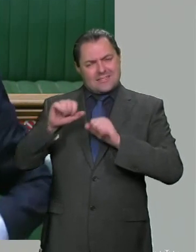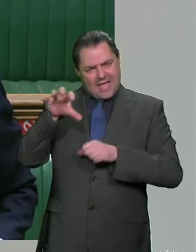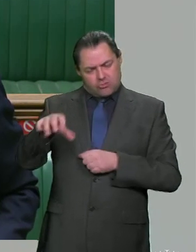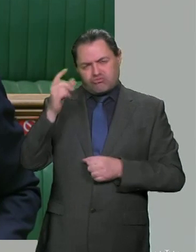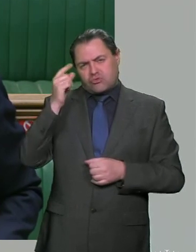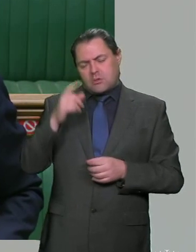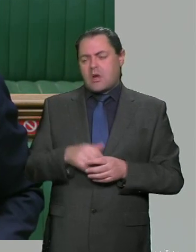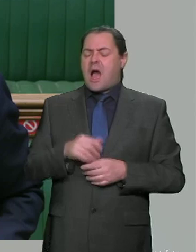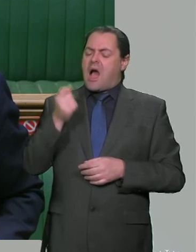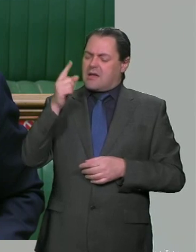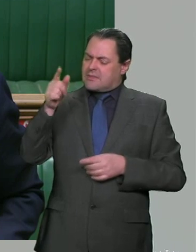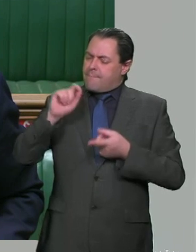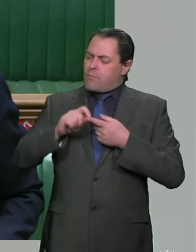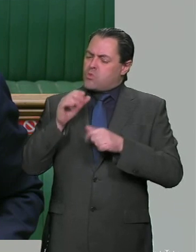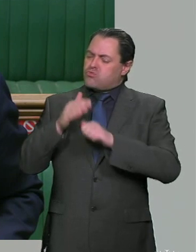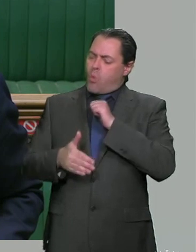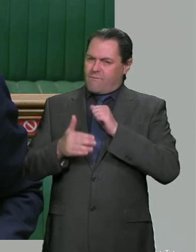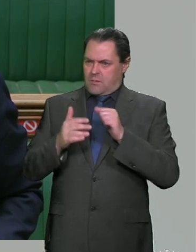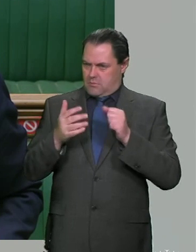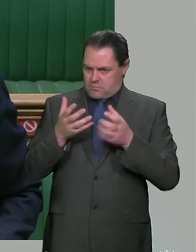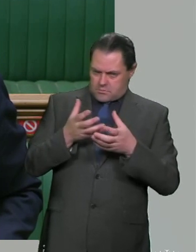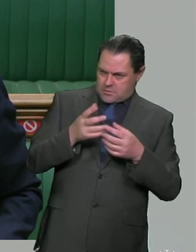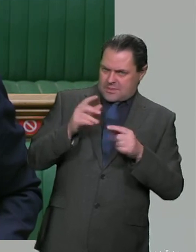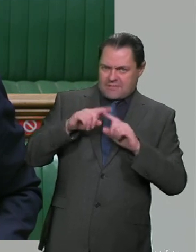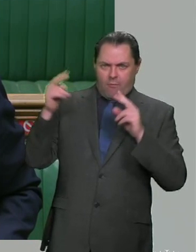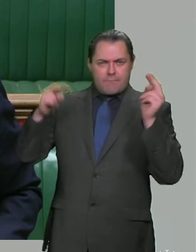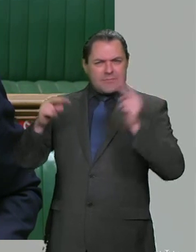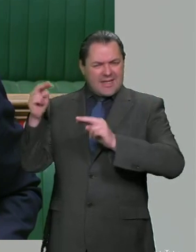I understand the point he makes about the discrepancy of views.